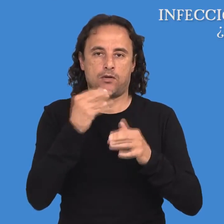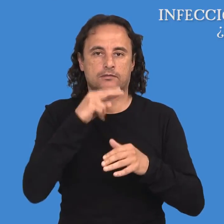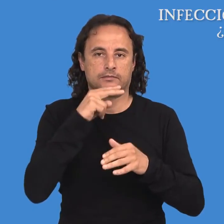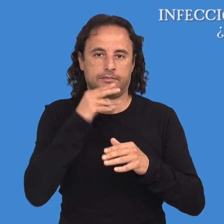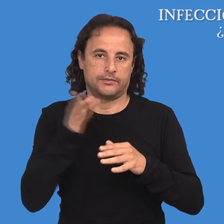pis